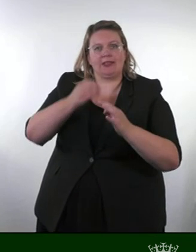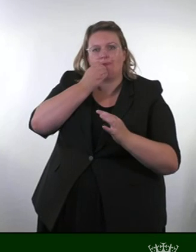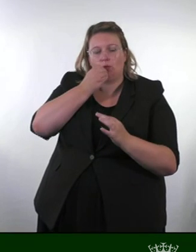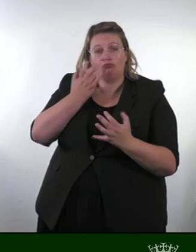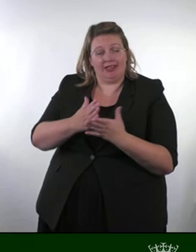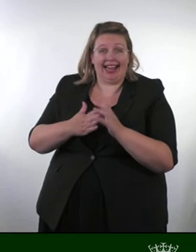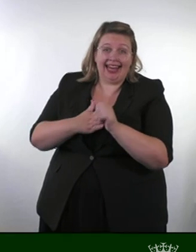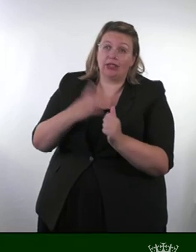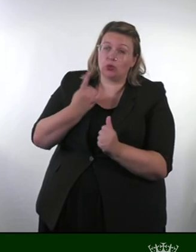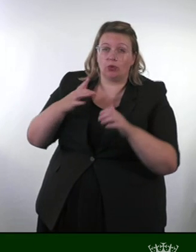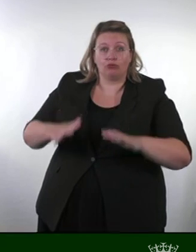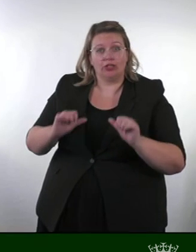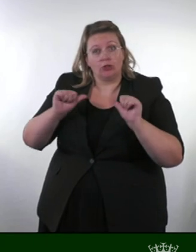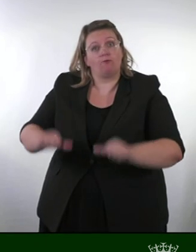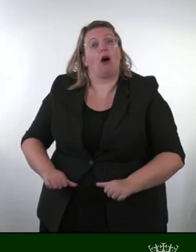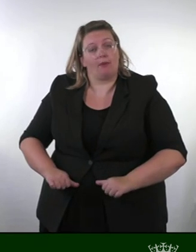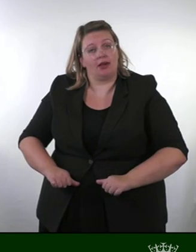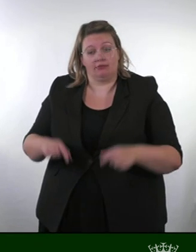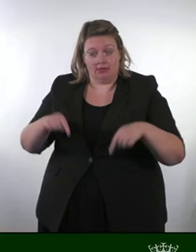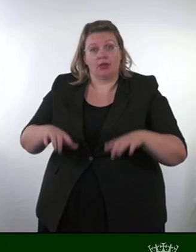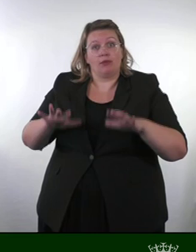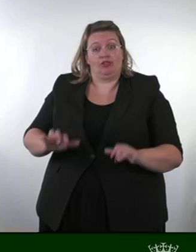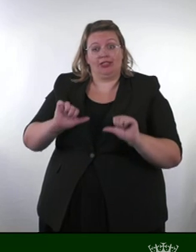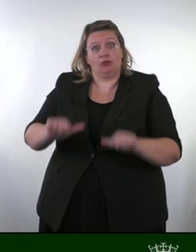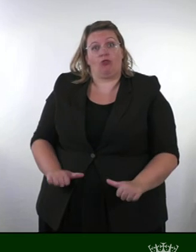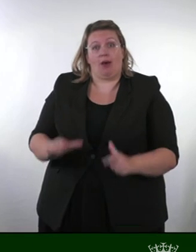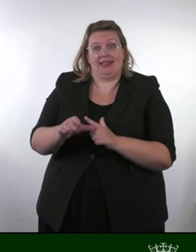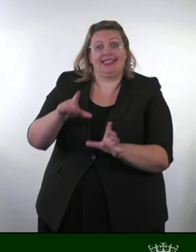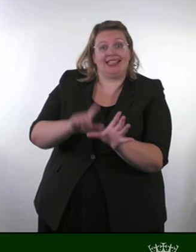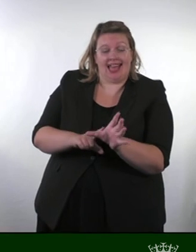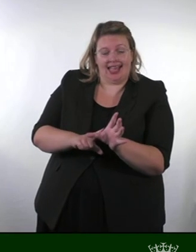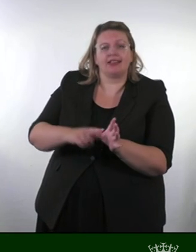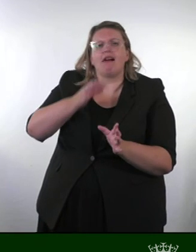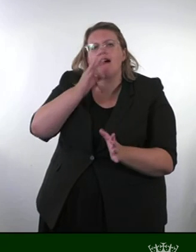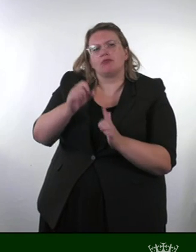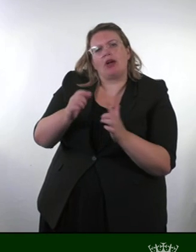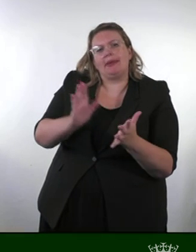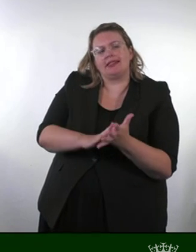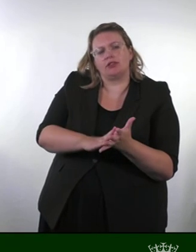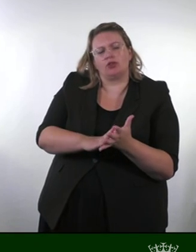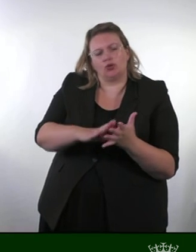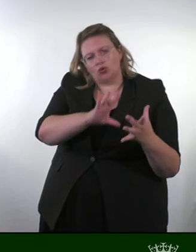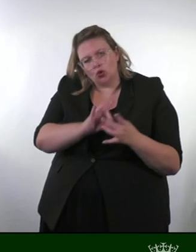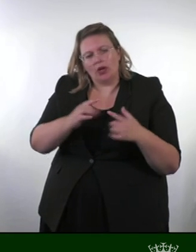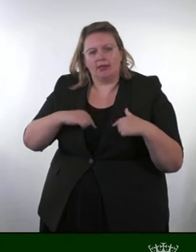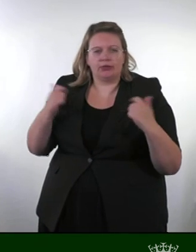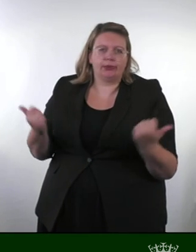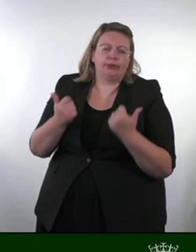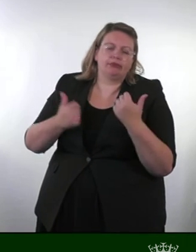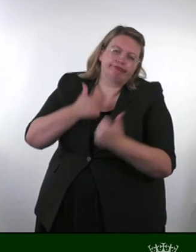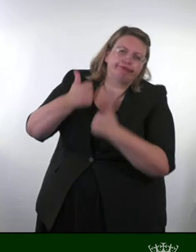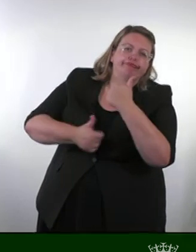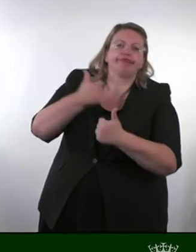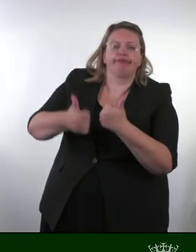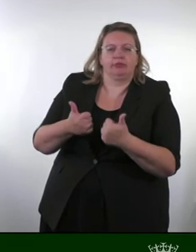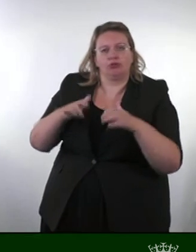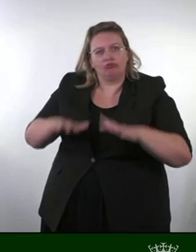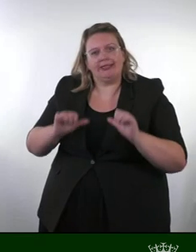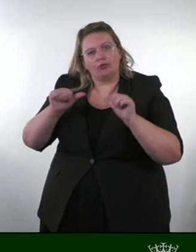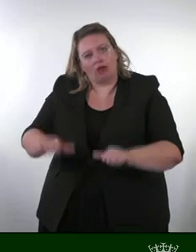On Back British Farming Day, will my right honourable Friend join me in thanking the farmers in Havant and across the country for the contribution they make to our country, our national security and our prosperity?